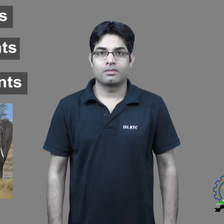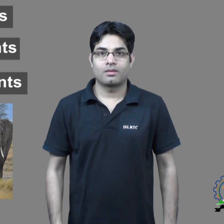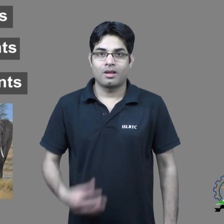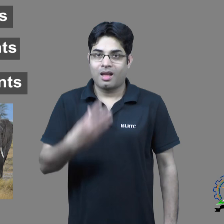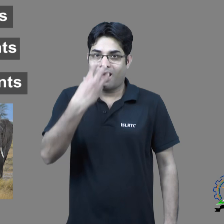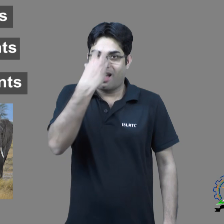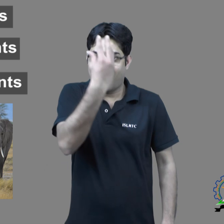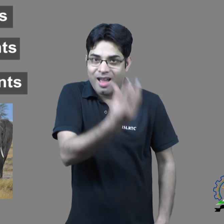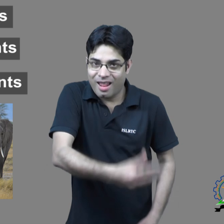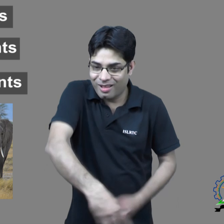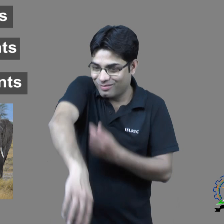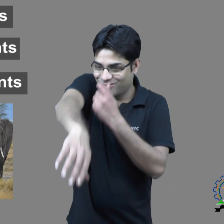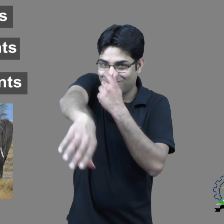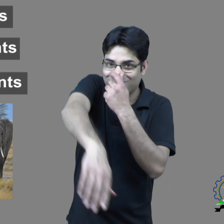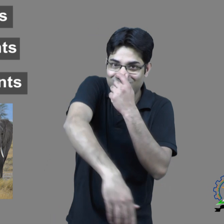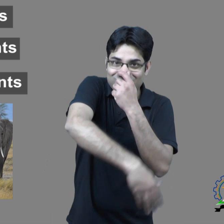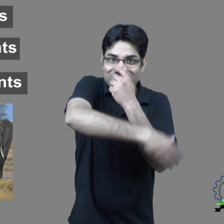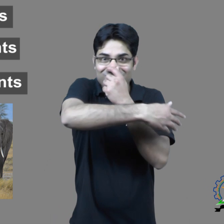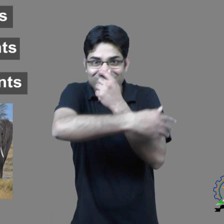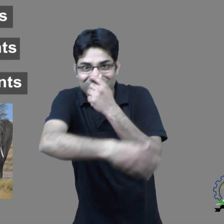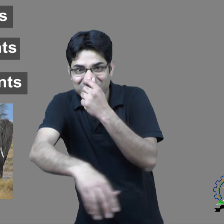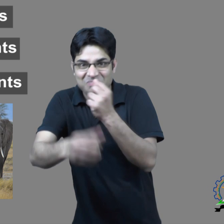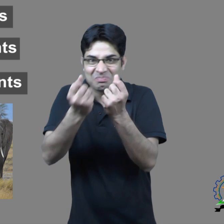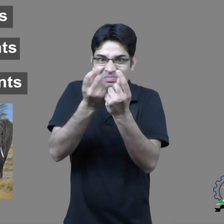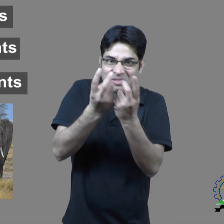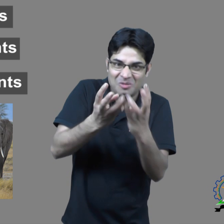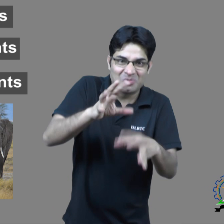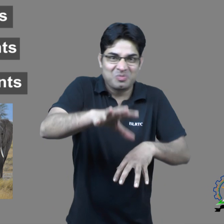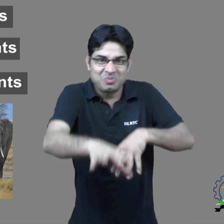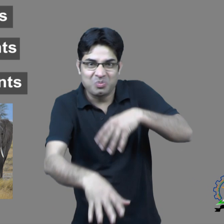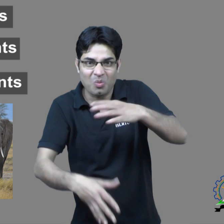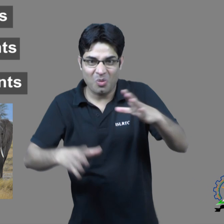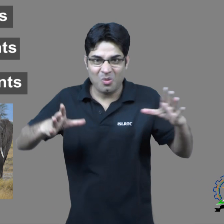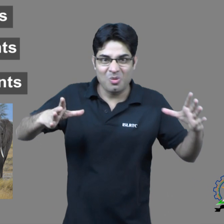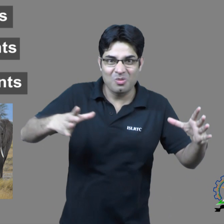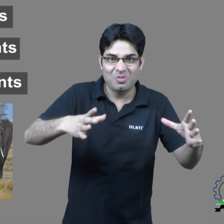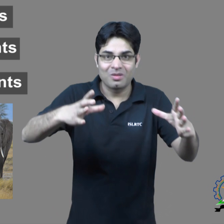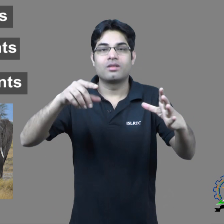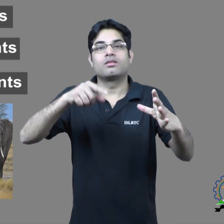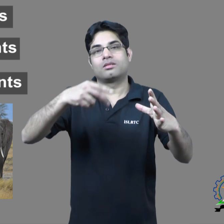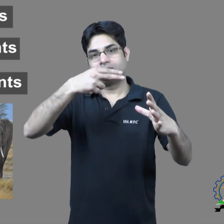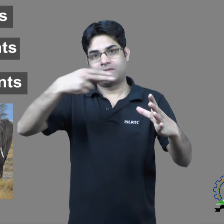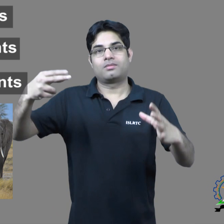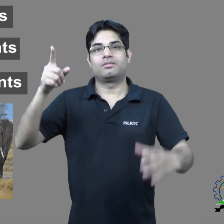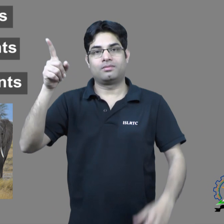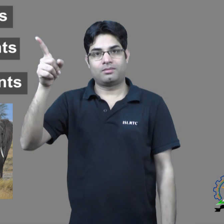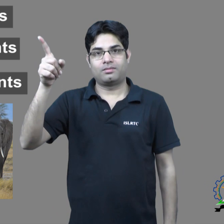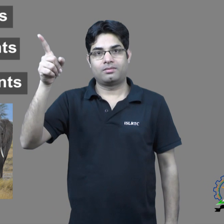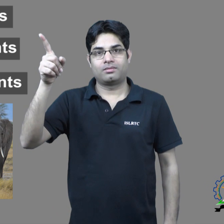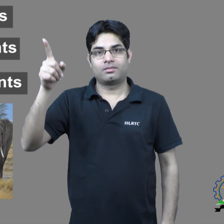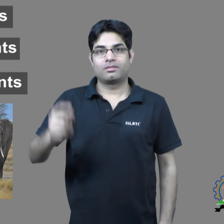Herd of Elephants Parade of Elephants Memory of Elephants